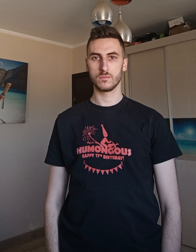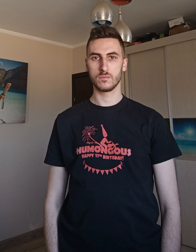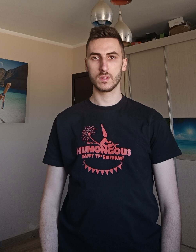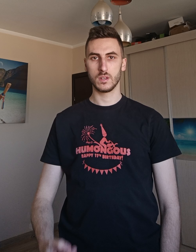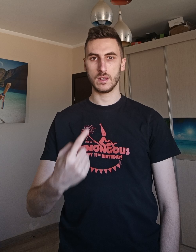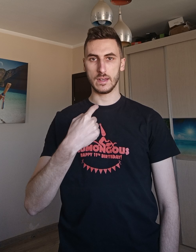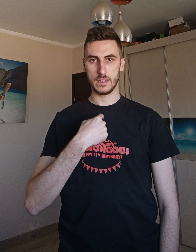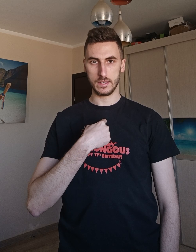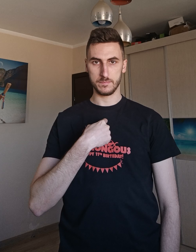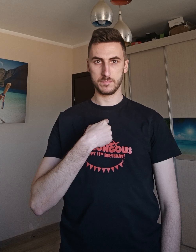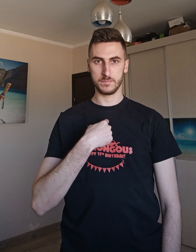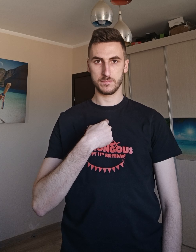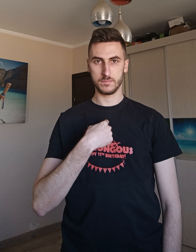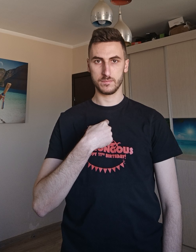אני